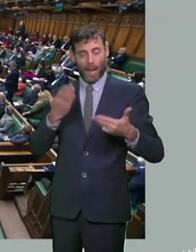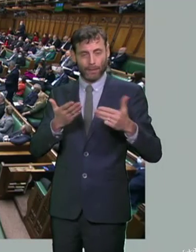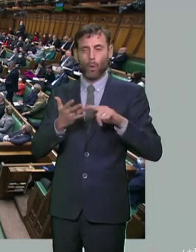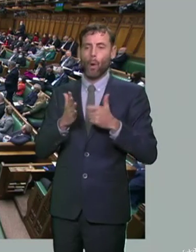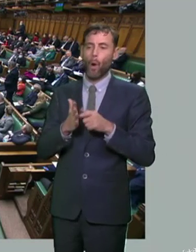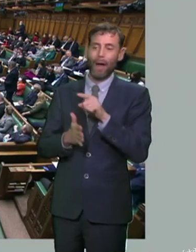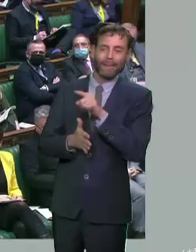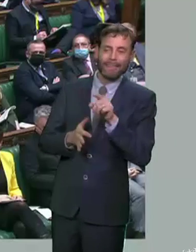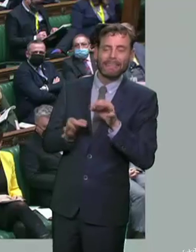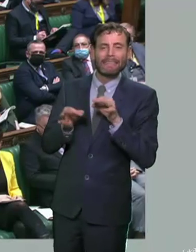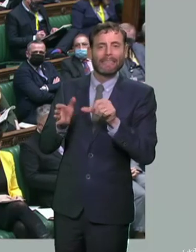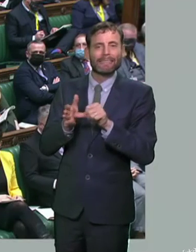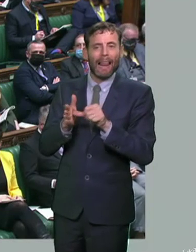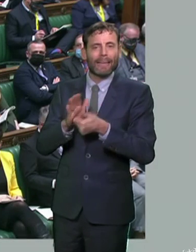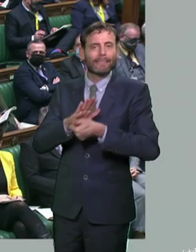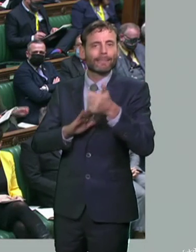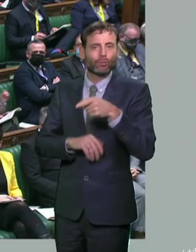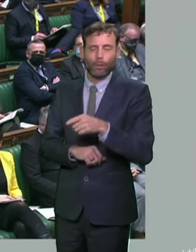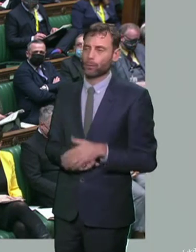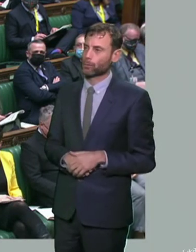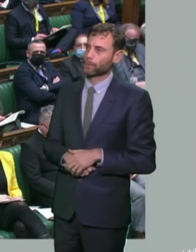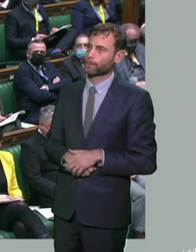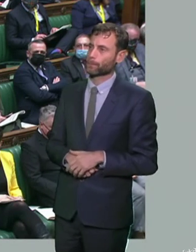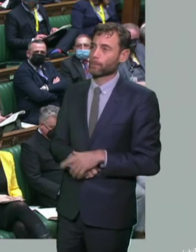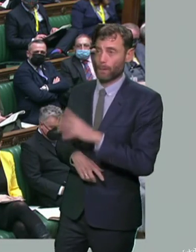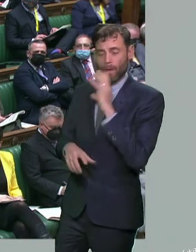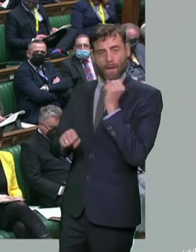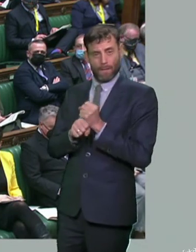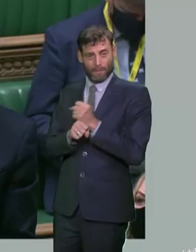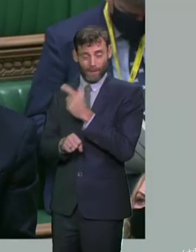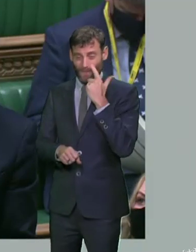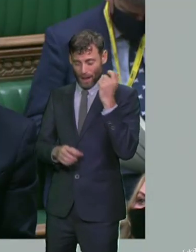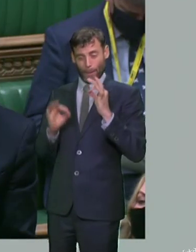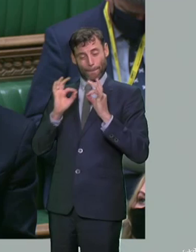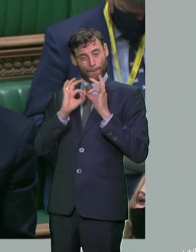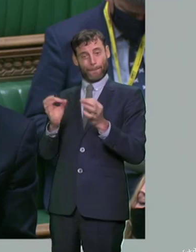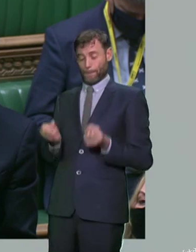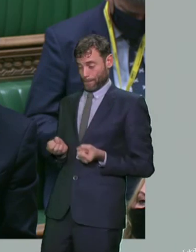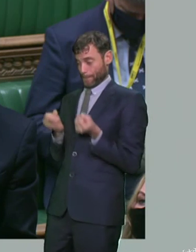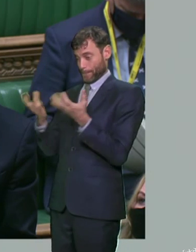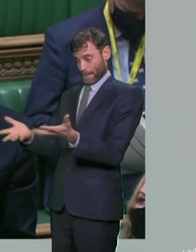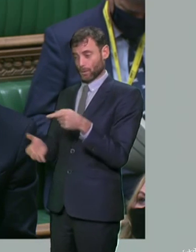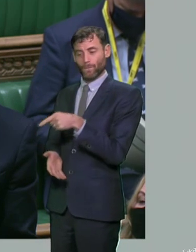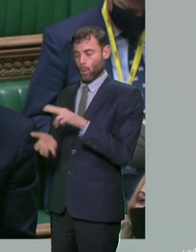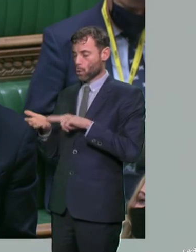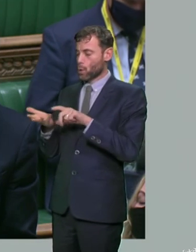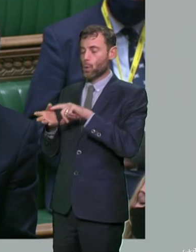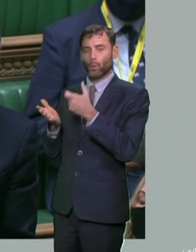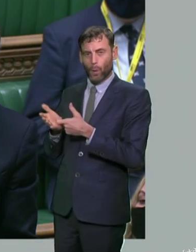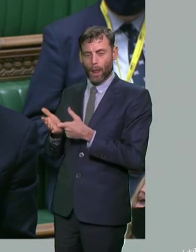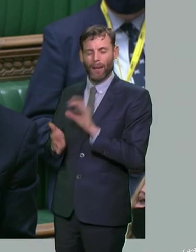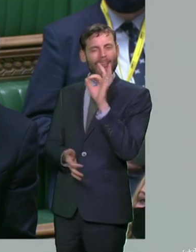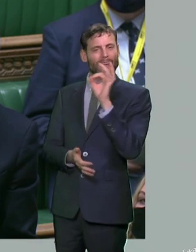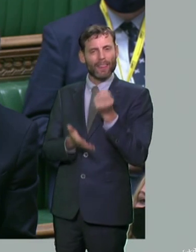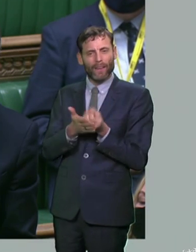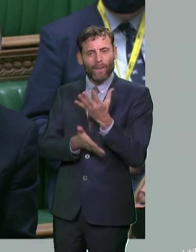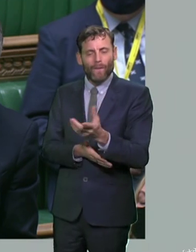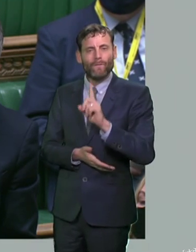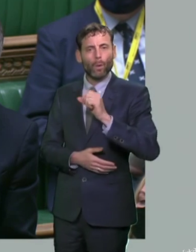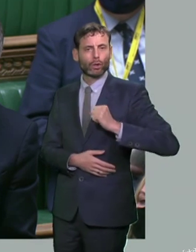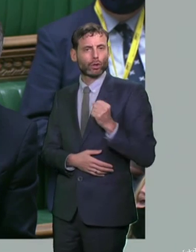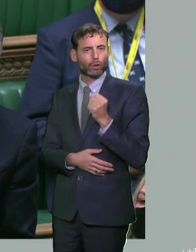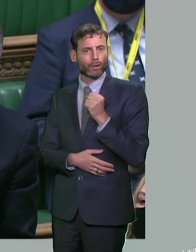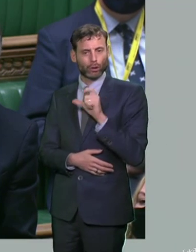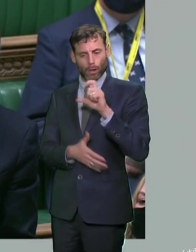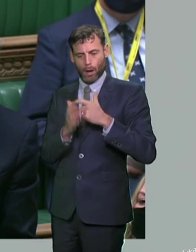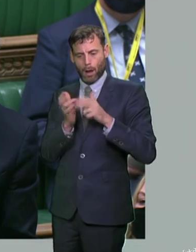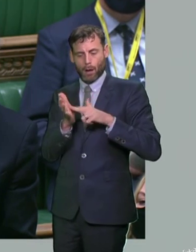The Prime Minister’s Government have found billions for nuclear but nothing for the Scottish carbon capture cluster and nothing for pumped-storage hydro.